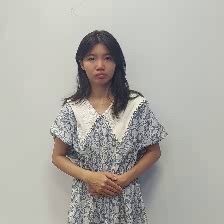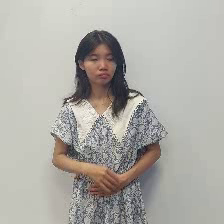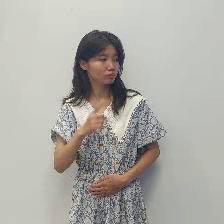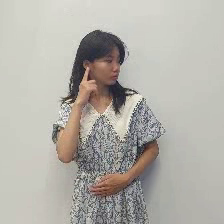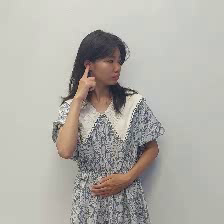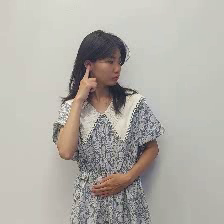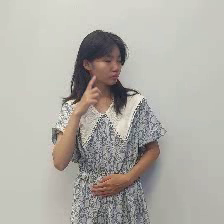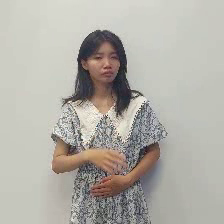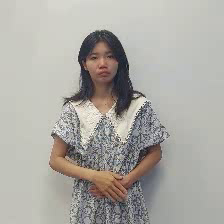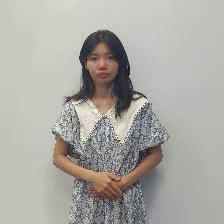Nghe